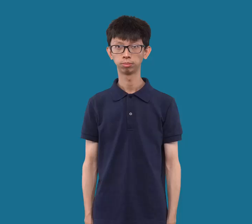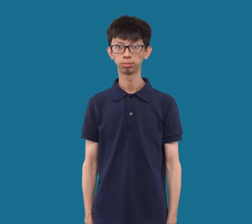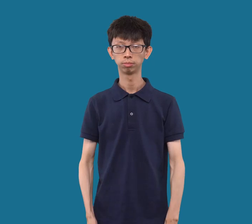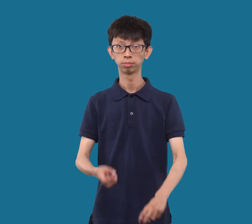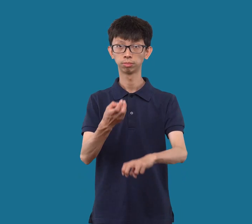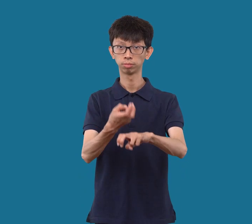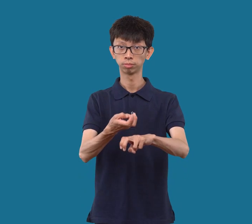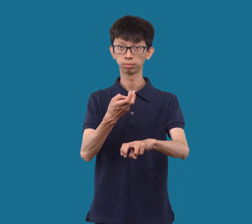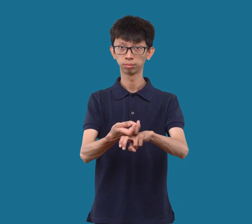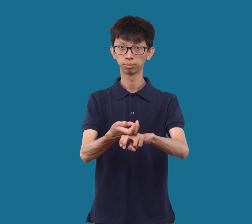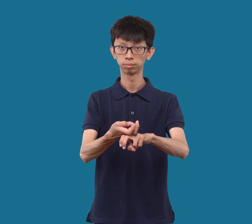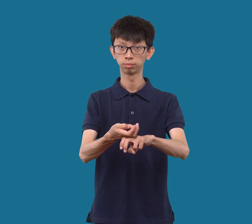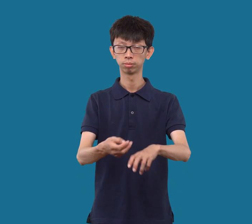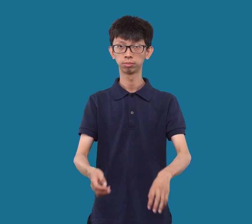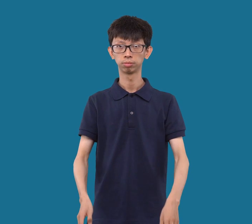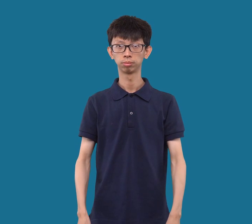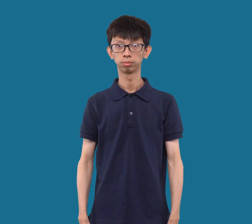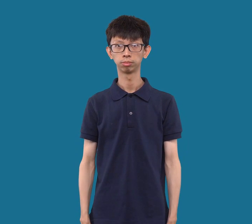đất